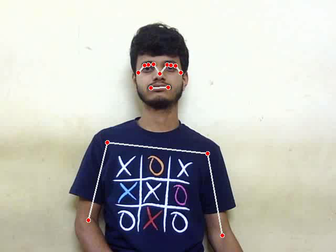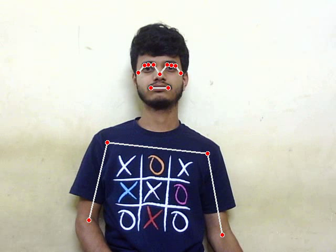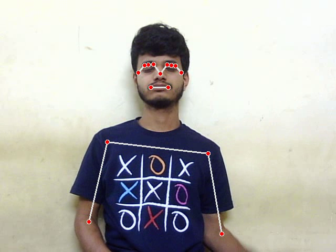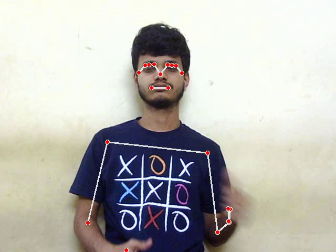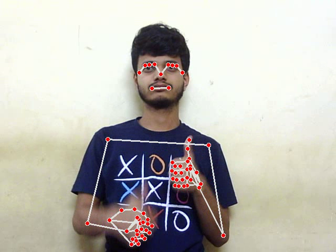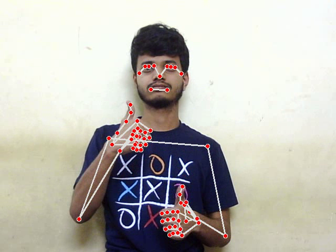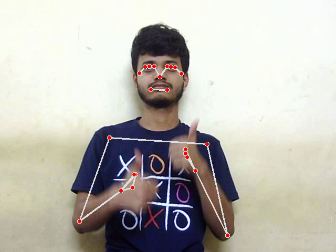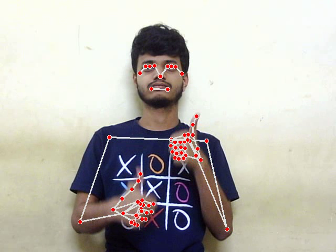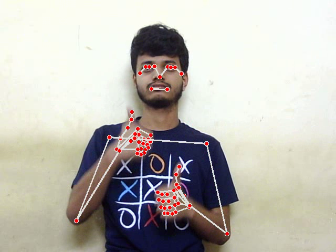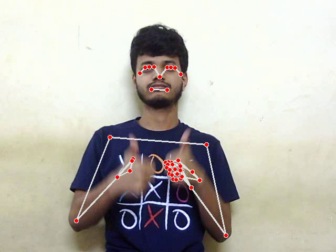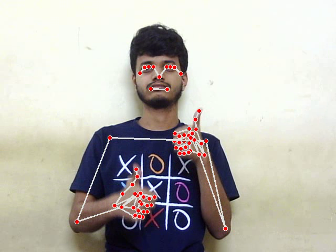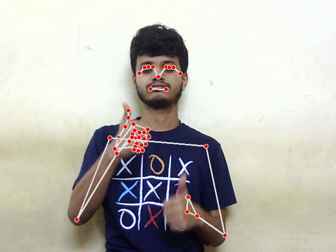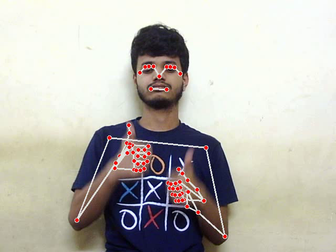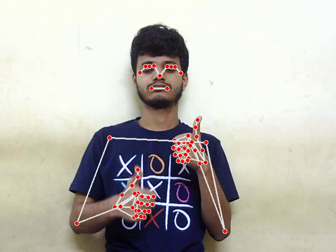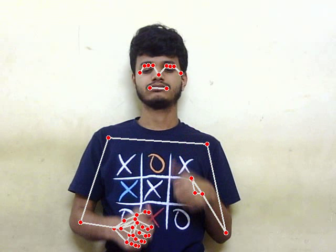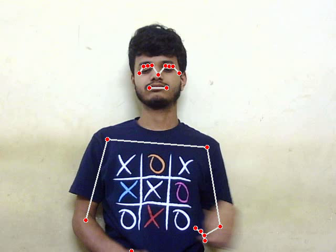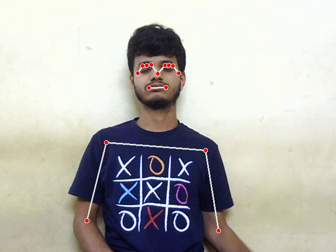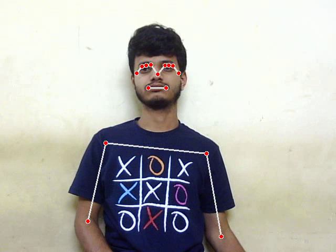which